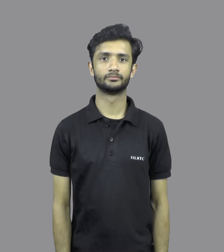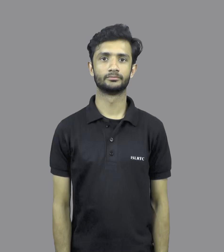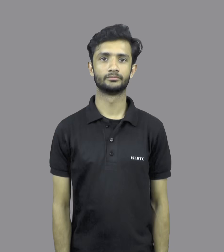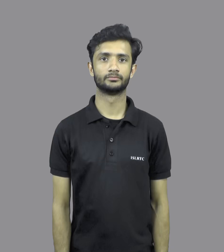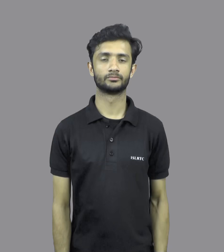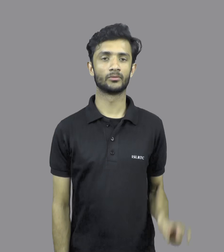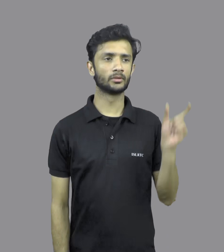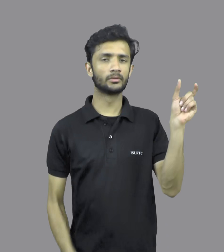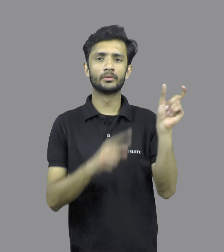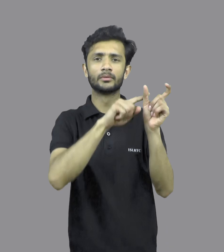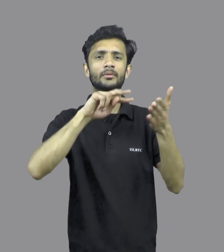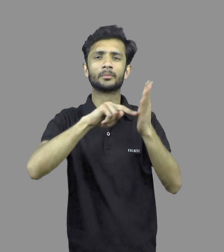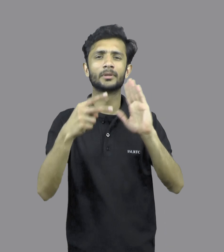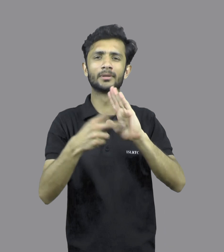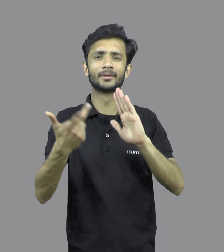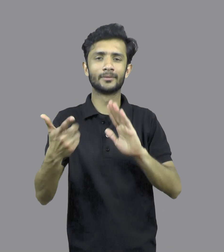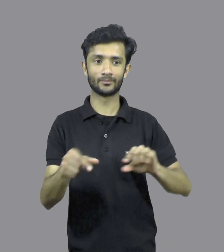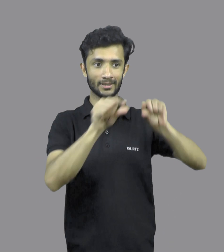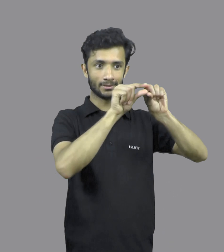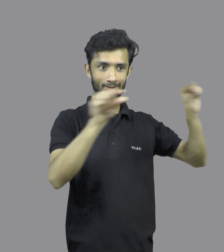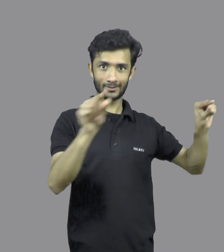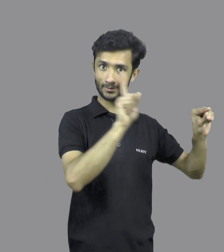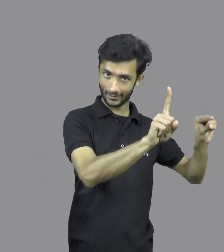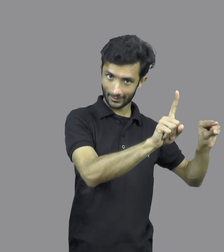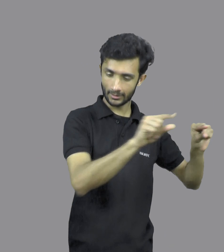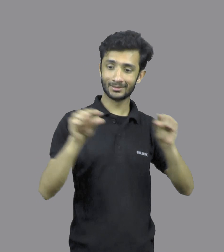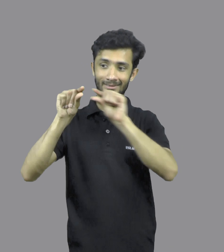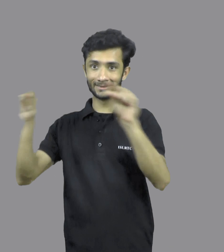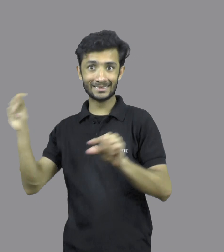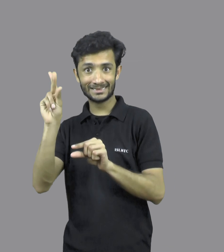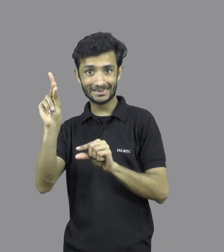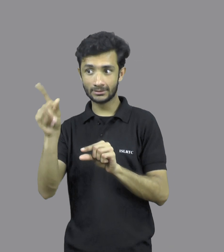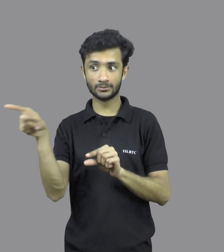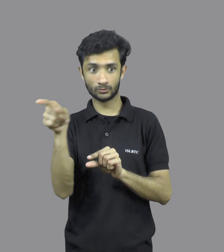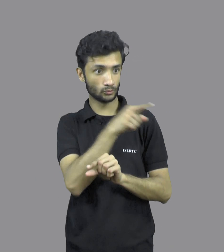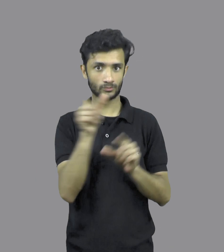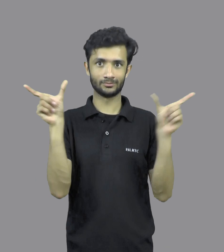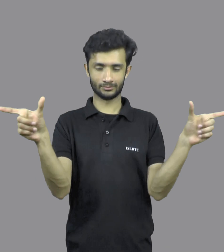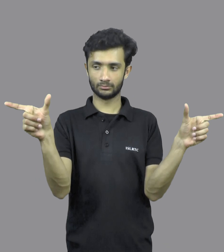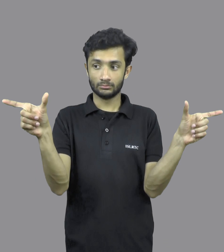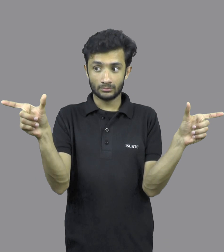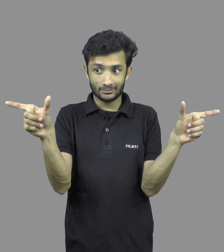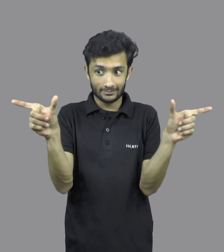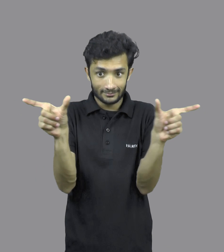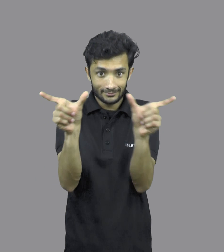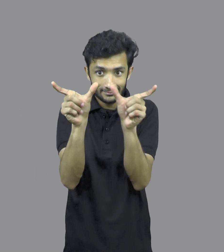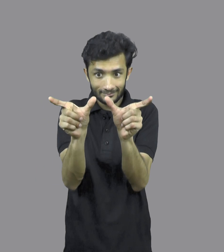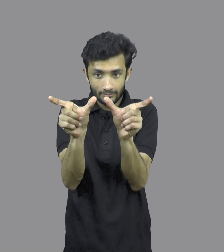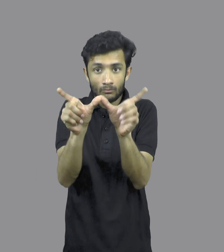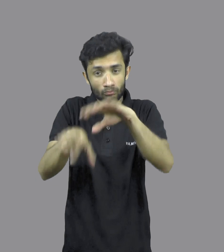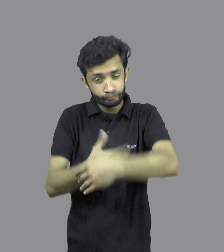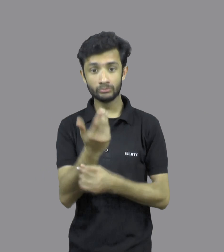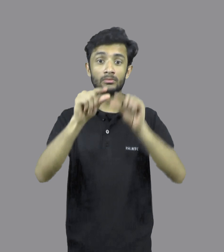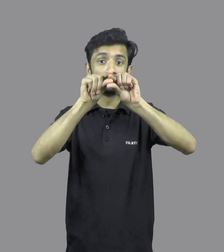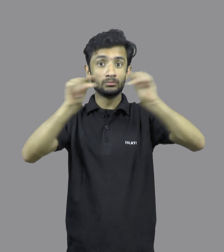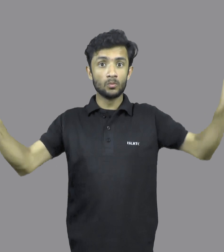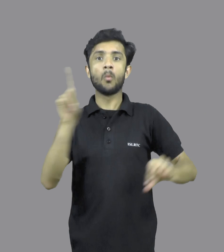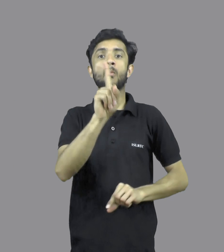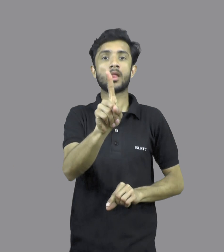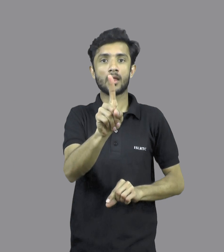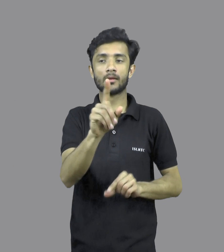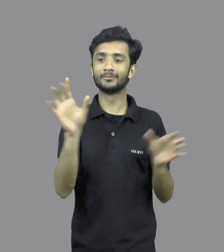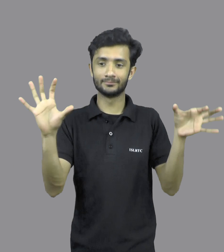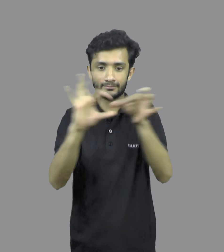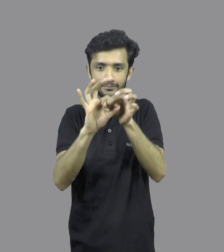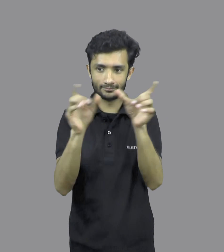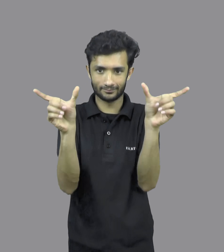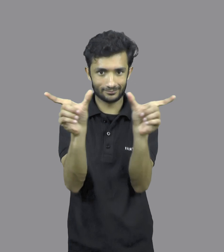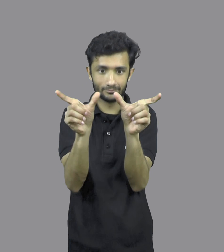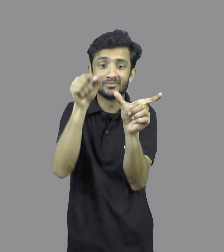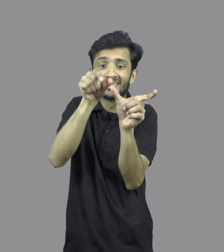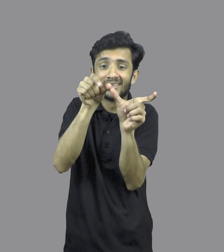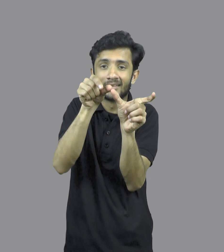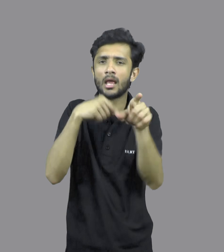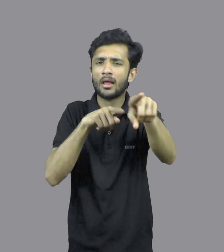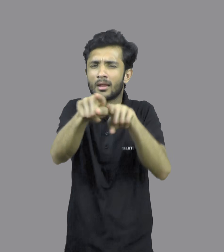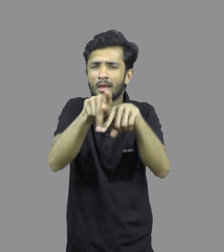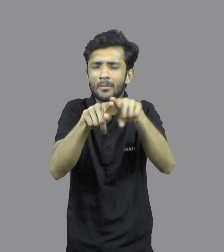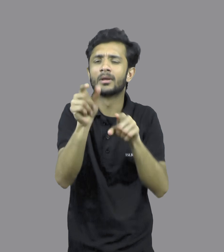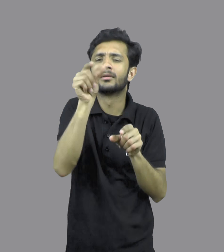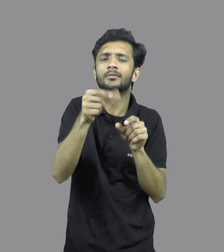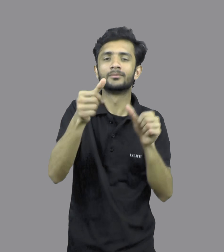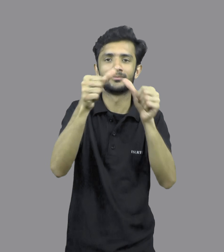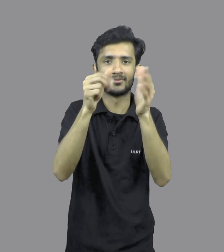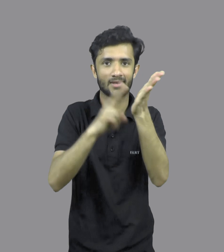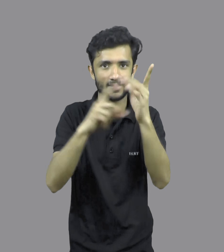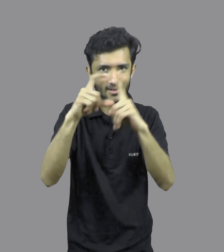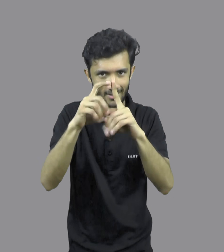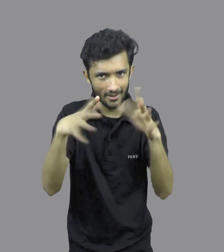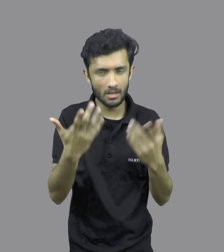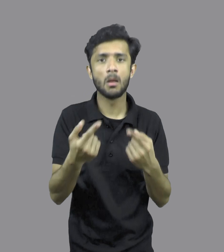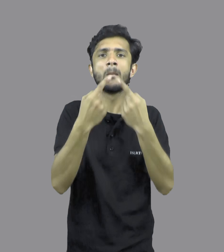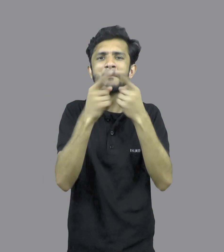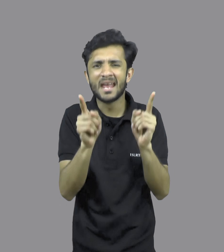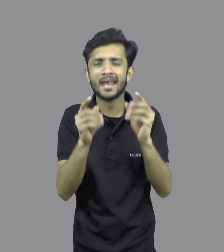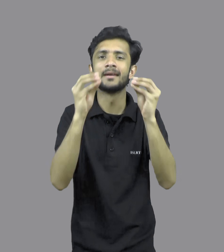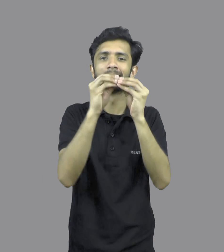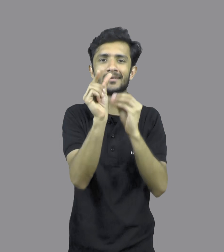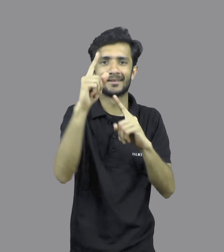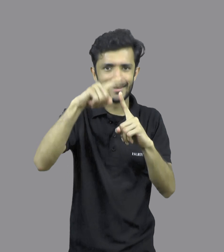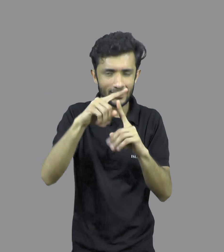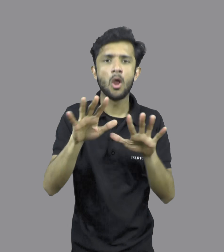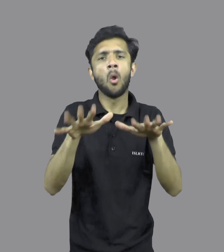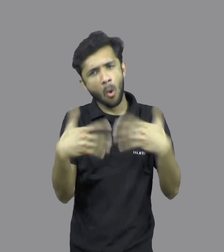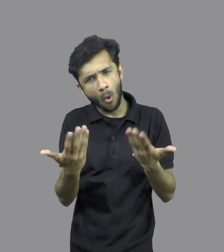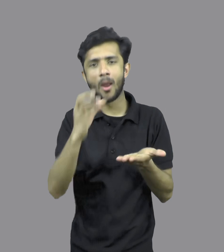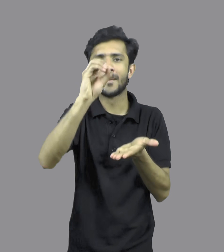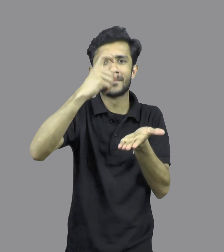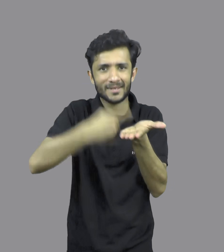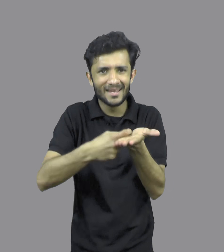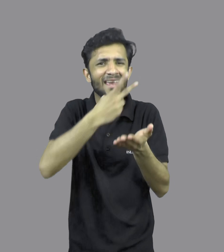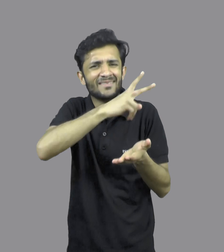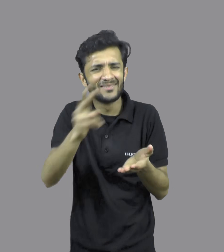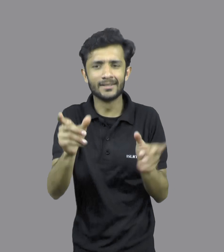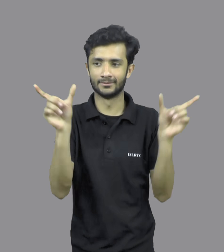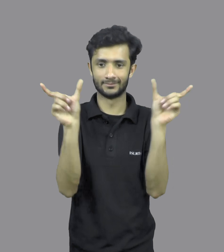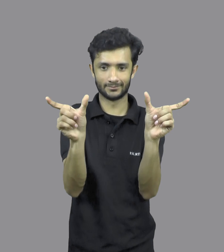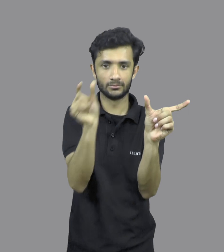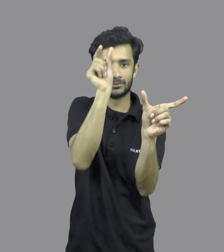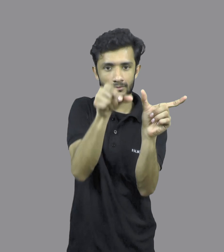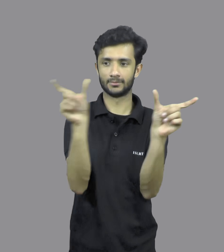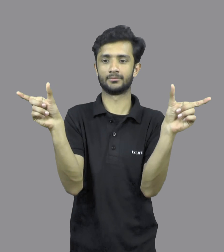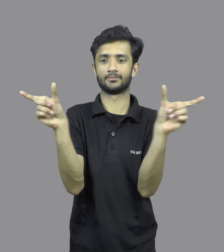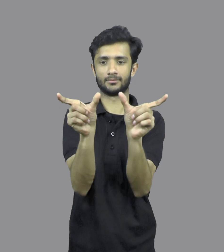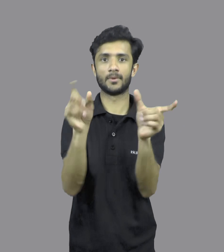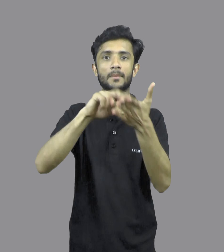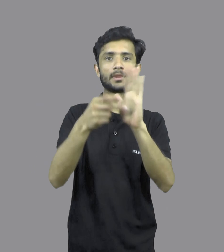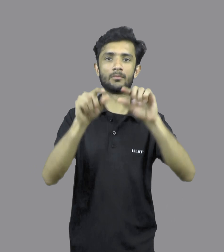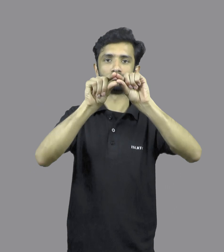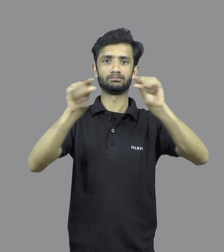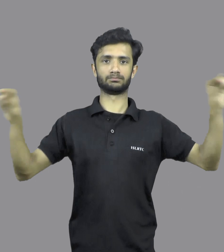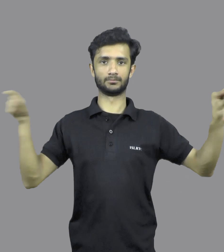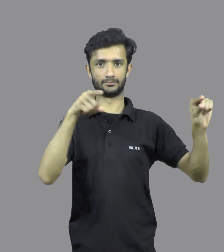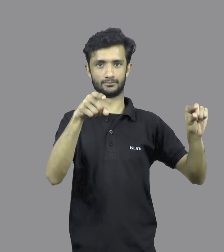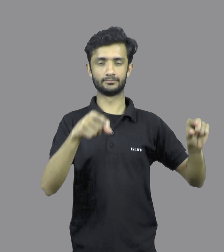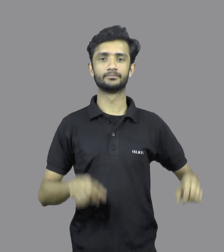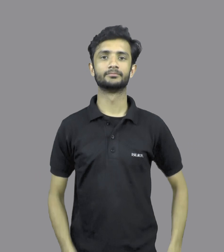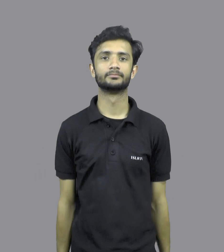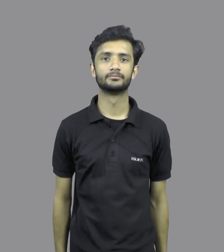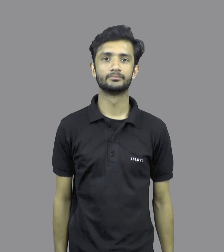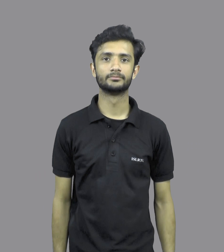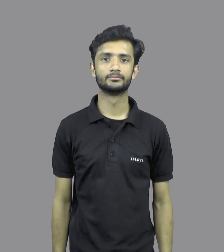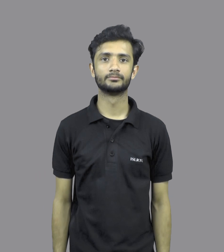Compound Sentence